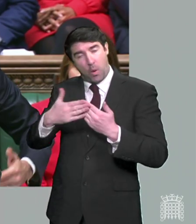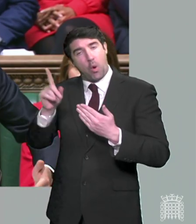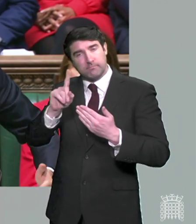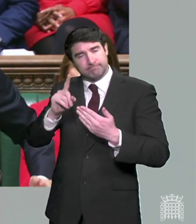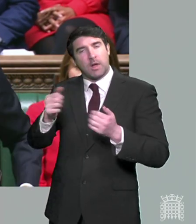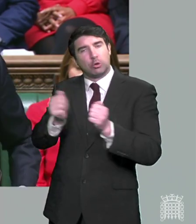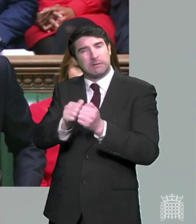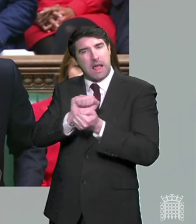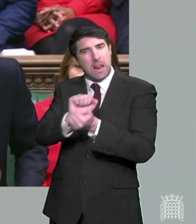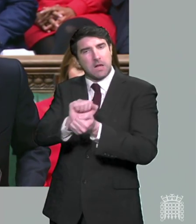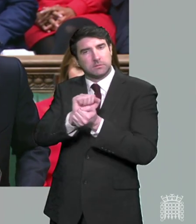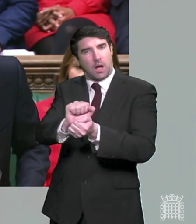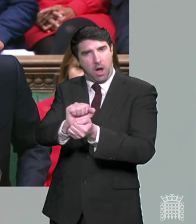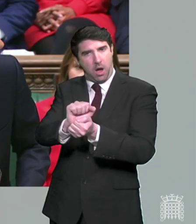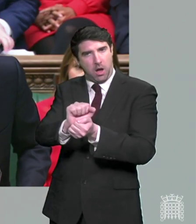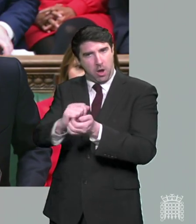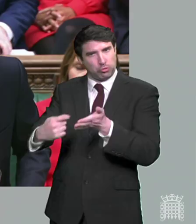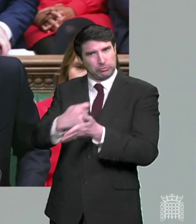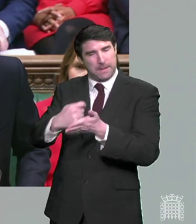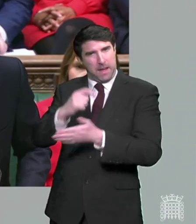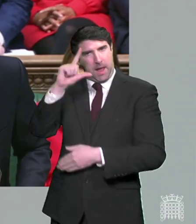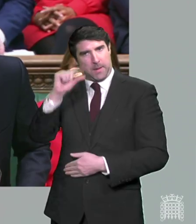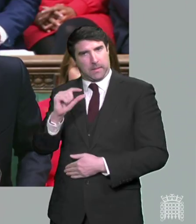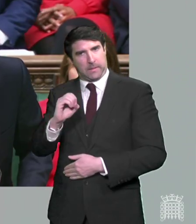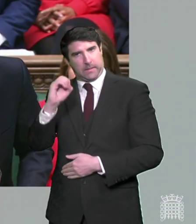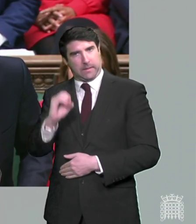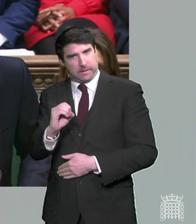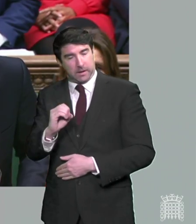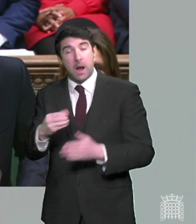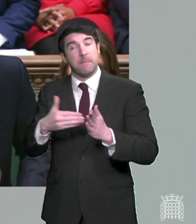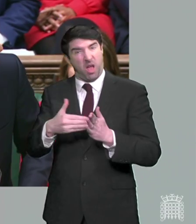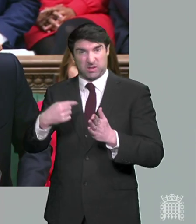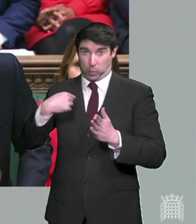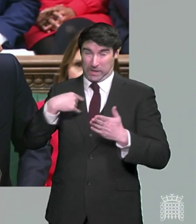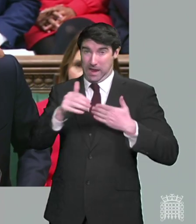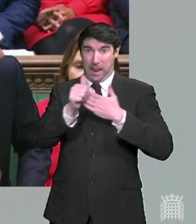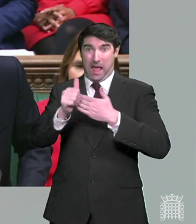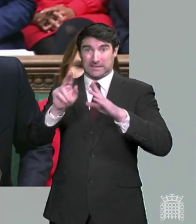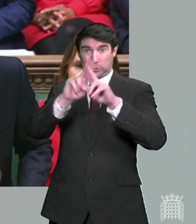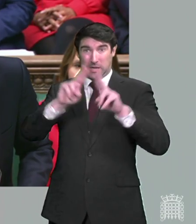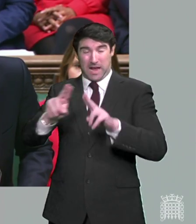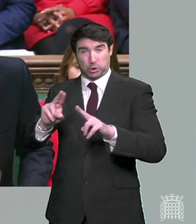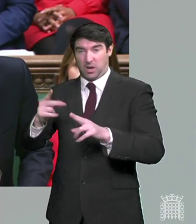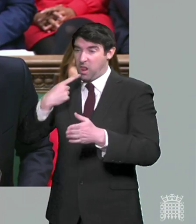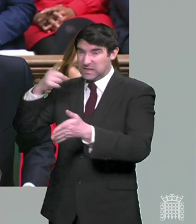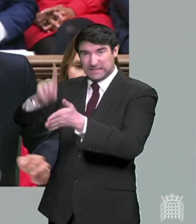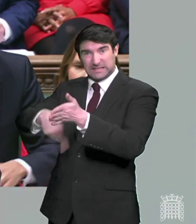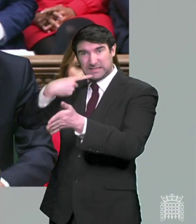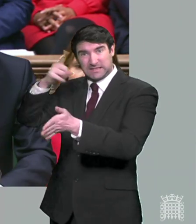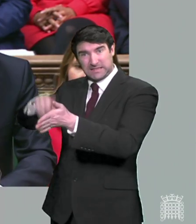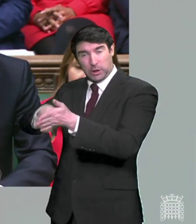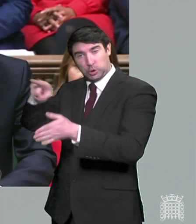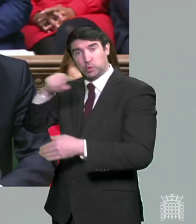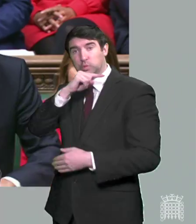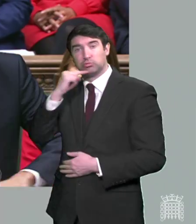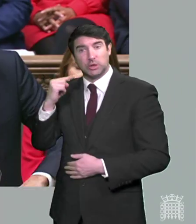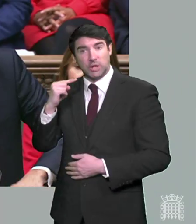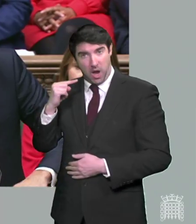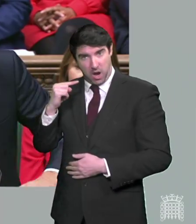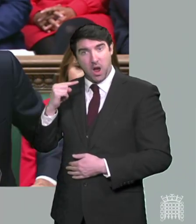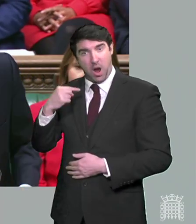Again, the House will remember that we took a lead in imposing economic sanctions on Russian entities, including individuals and state-sanctioned assets.